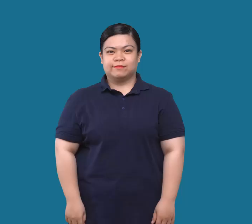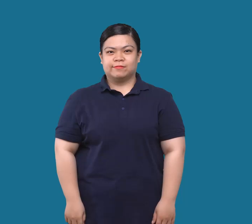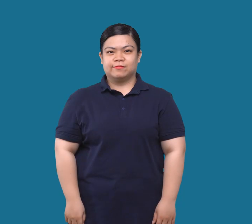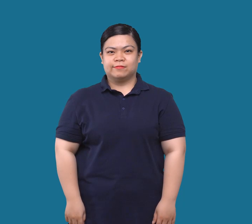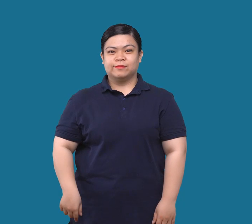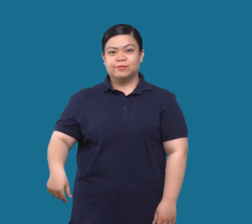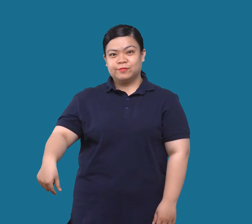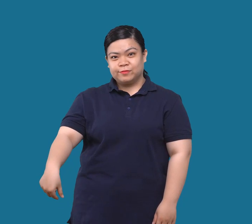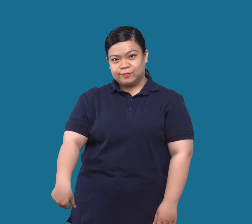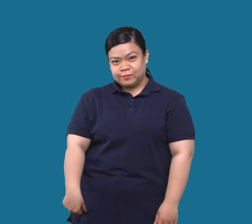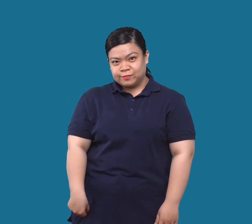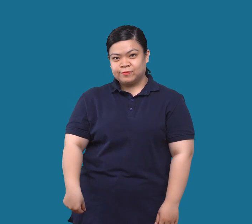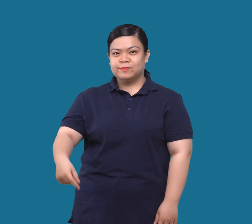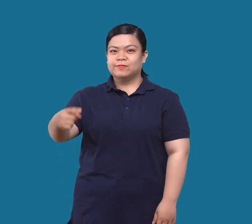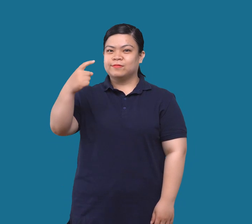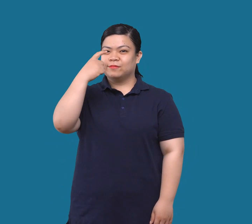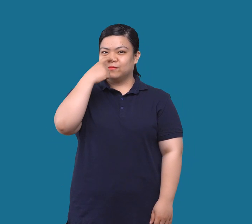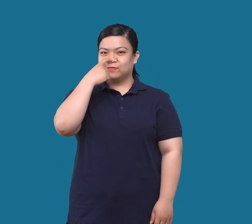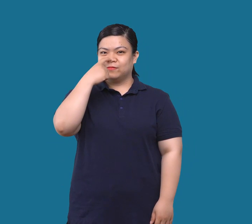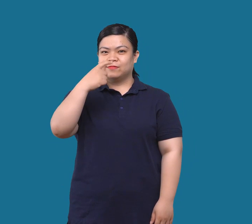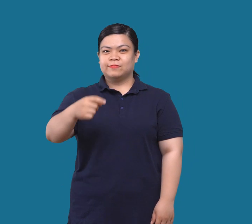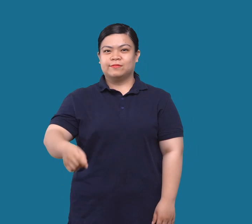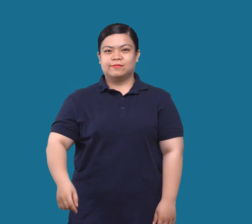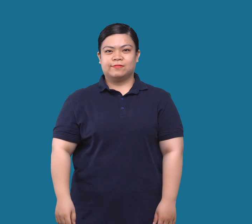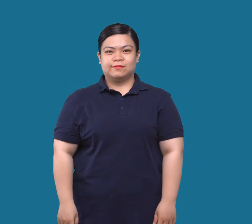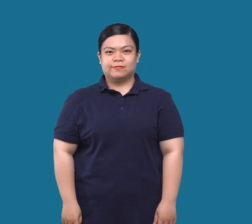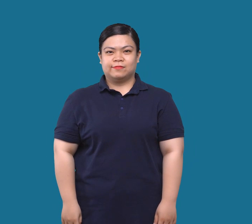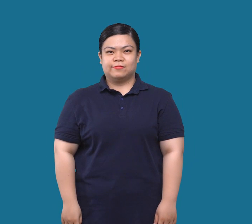quần âu